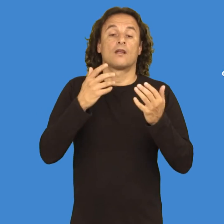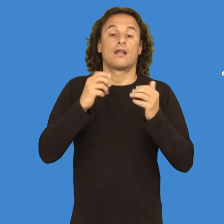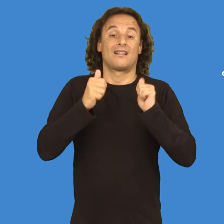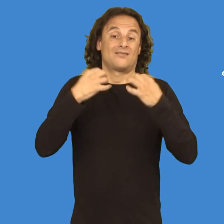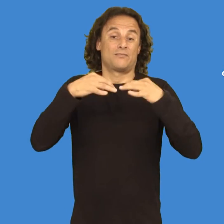empezar